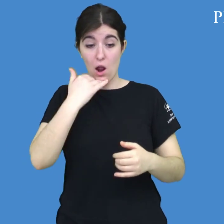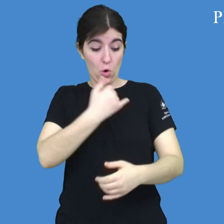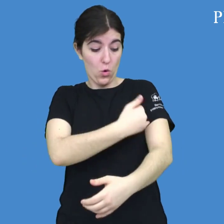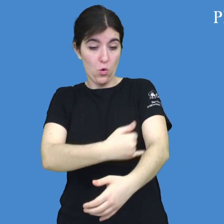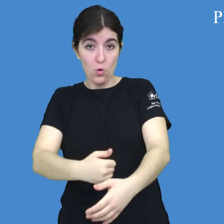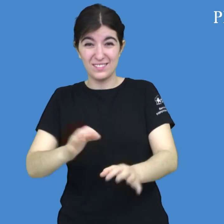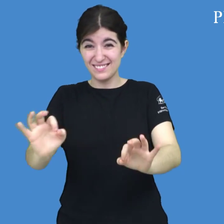vena